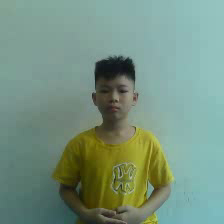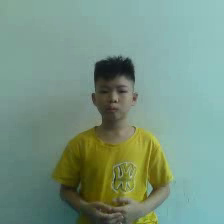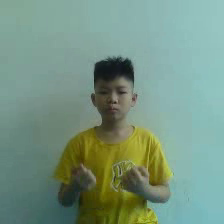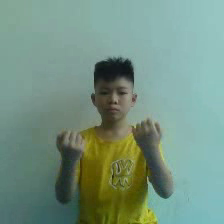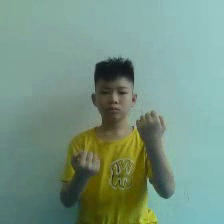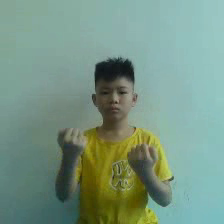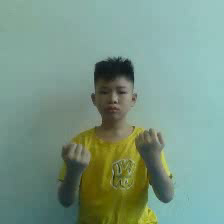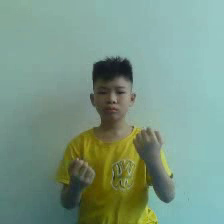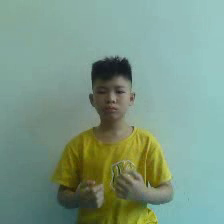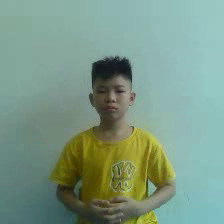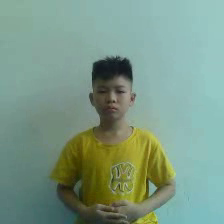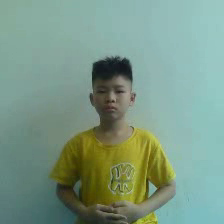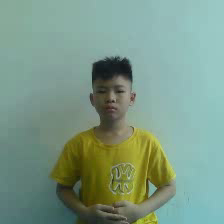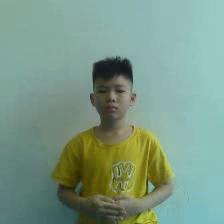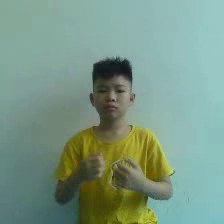Ô tô